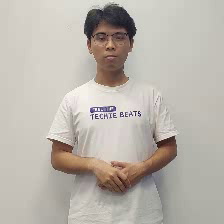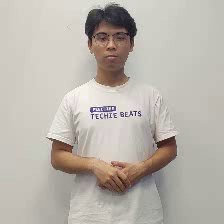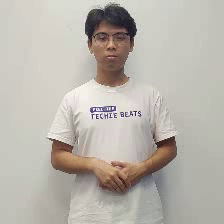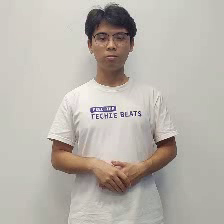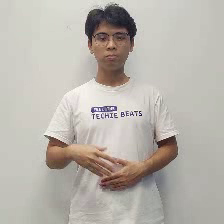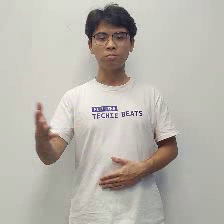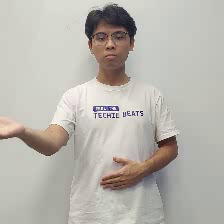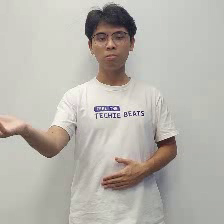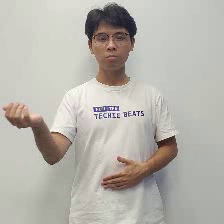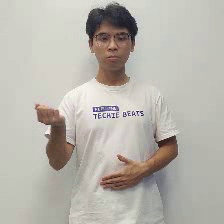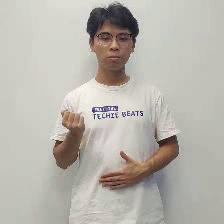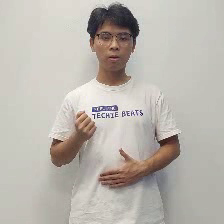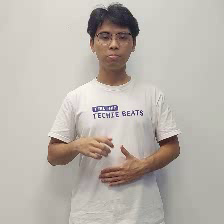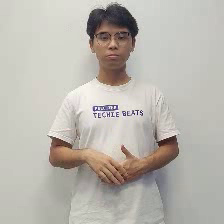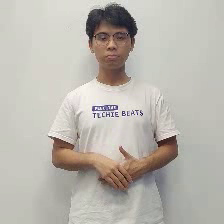Sử dụng